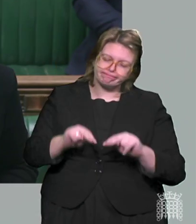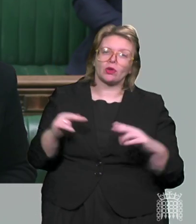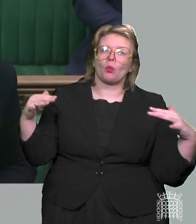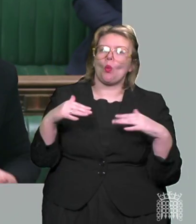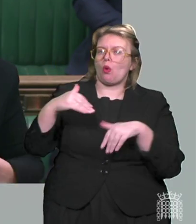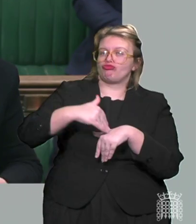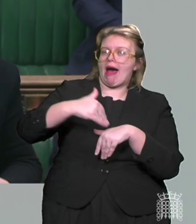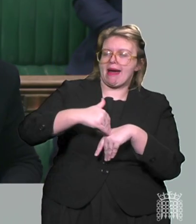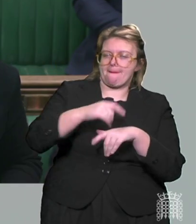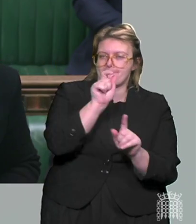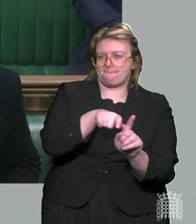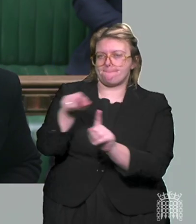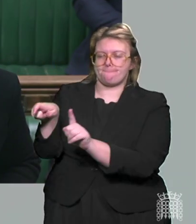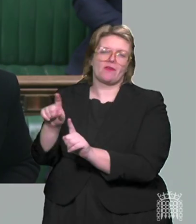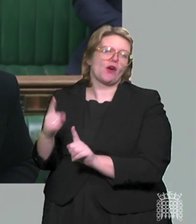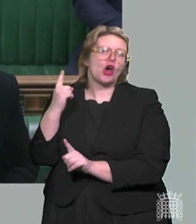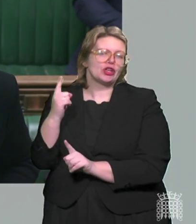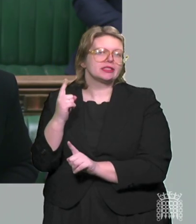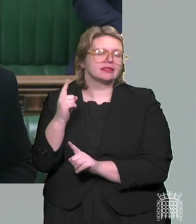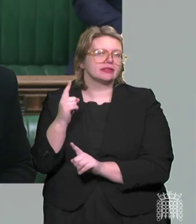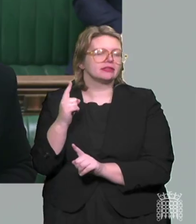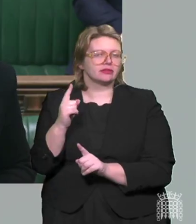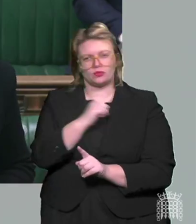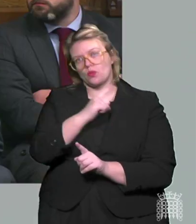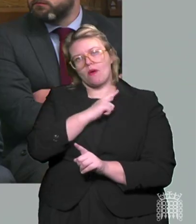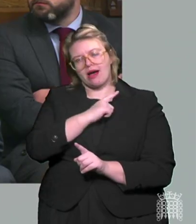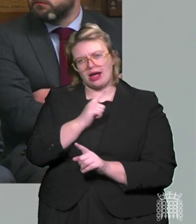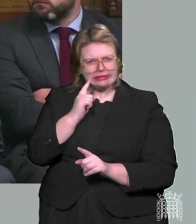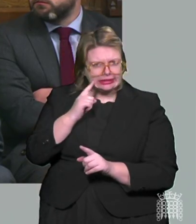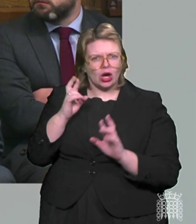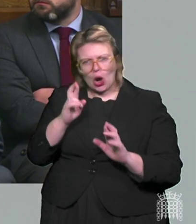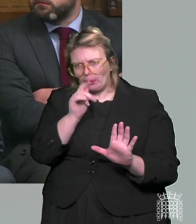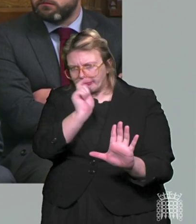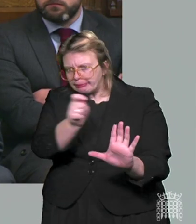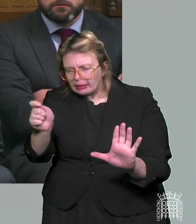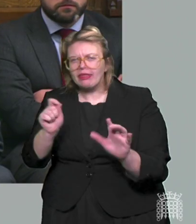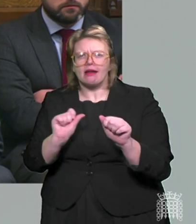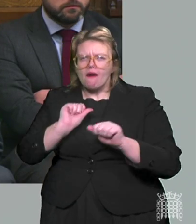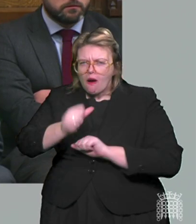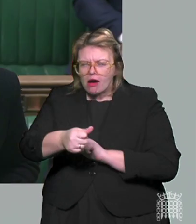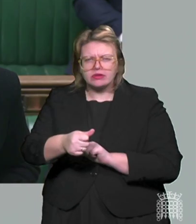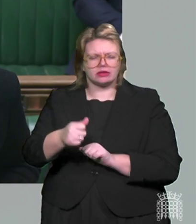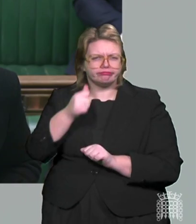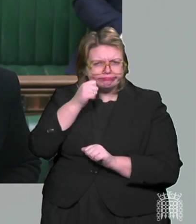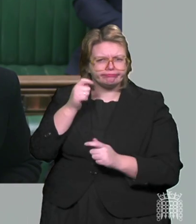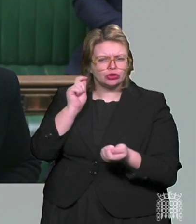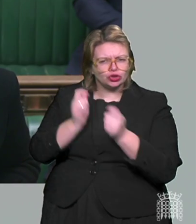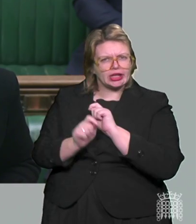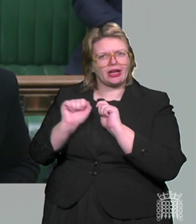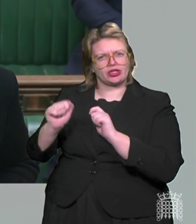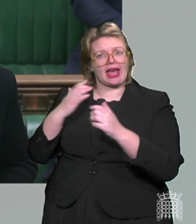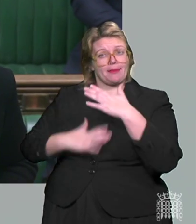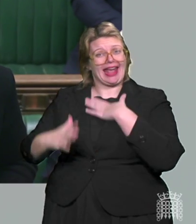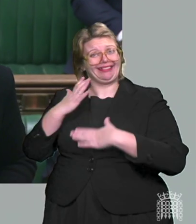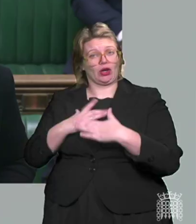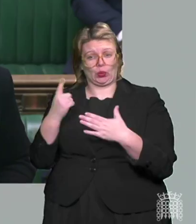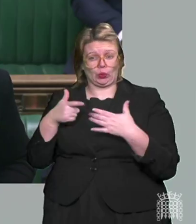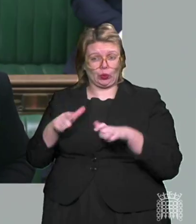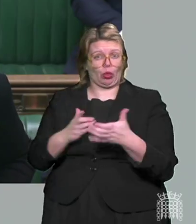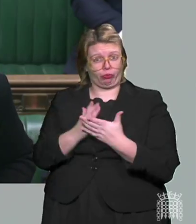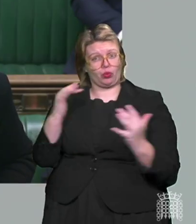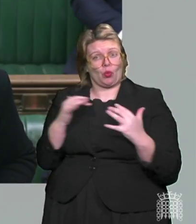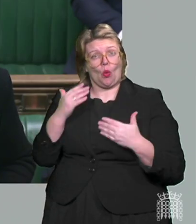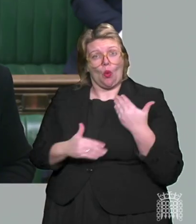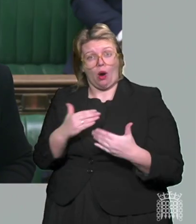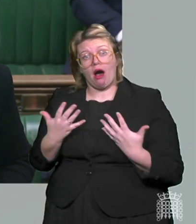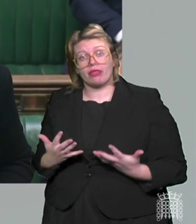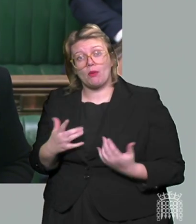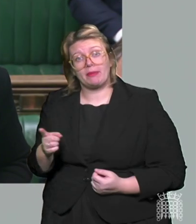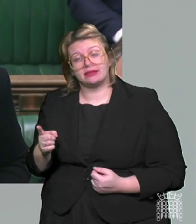That is the right focus, as we hope that in so doing we will have a good effect on the behaviour of those fighting this conflict at the moment.